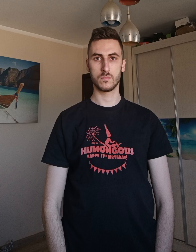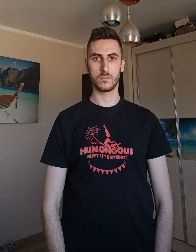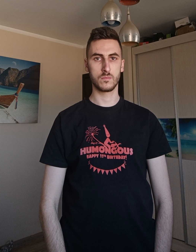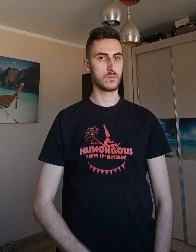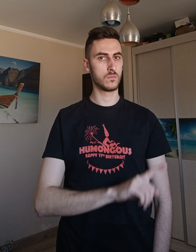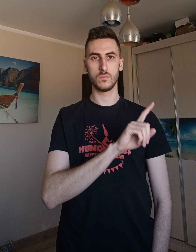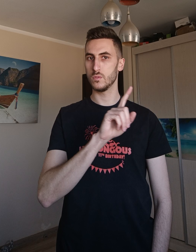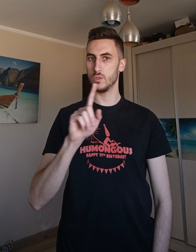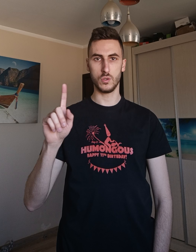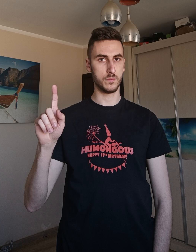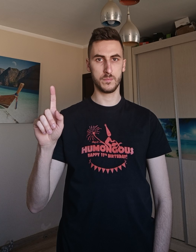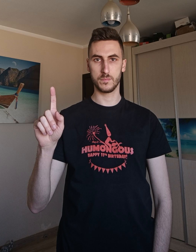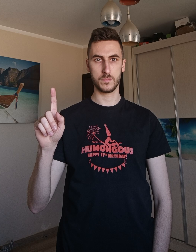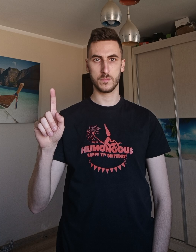לא